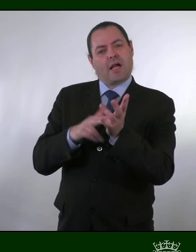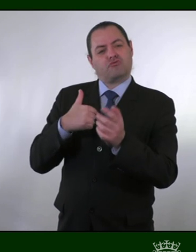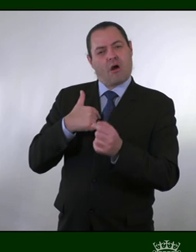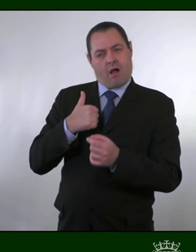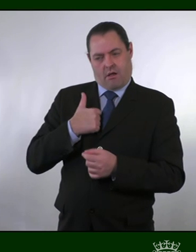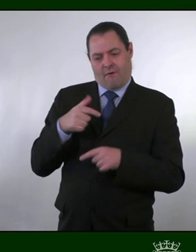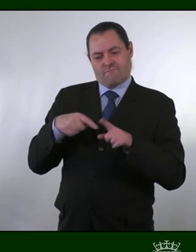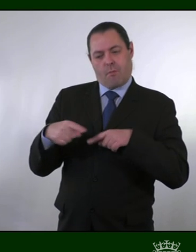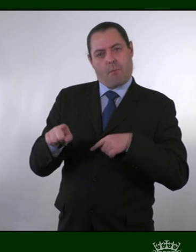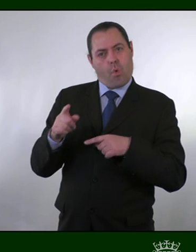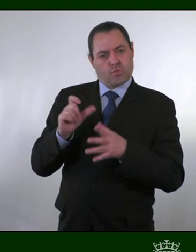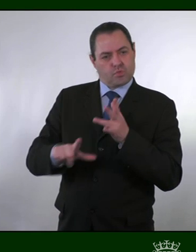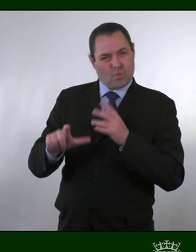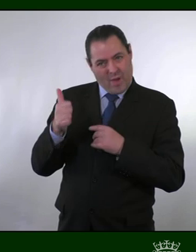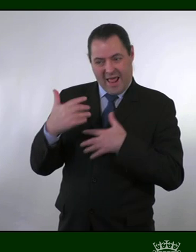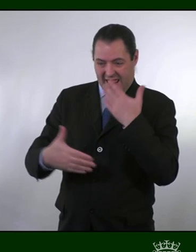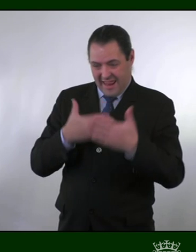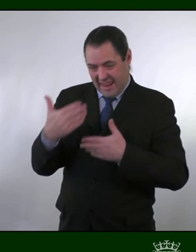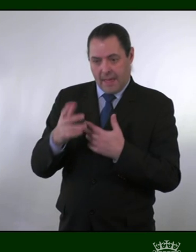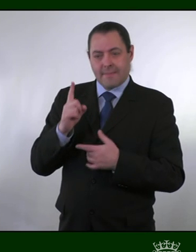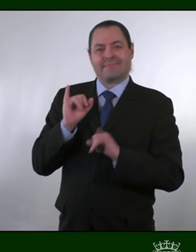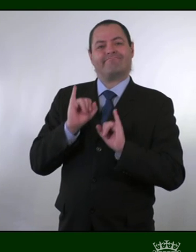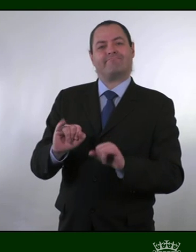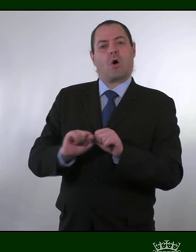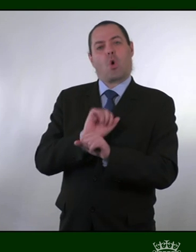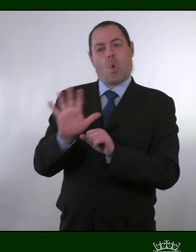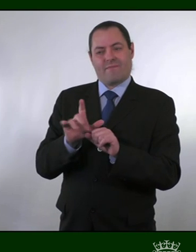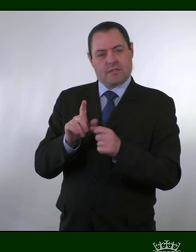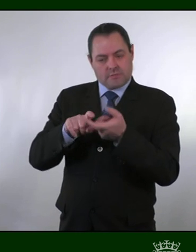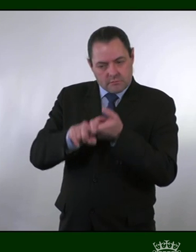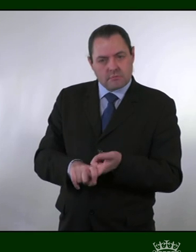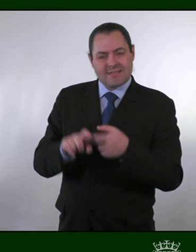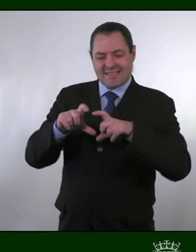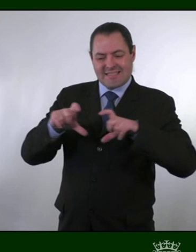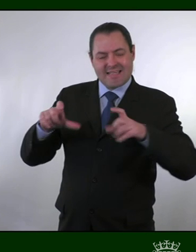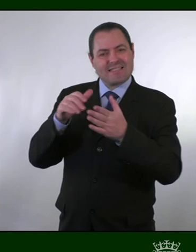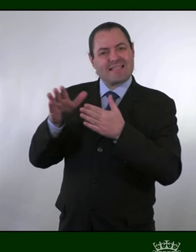Unfortunately, covid-19 has hit football hard, especially those clubs dependent on ticket sales.